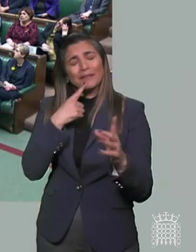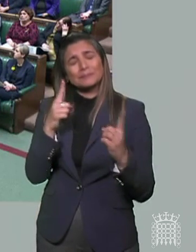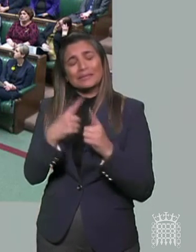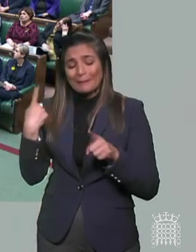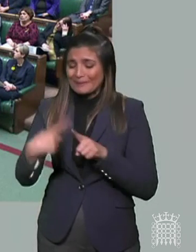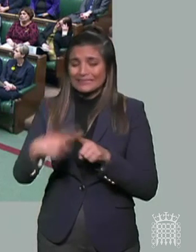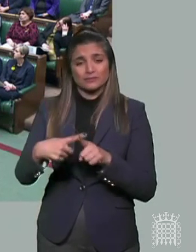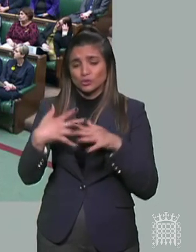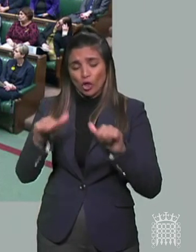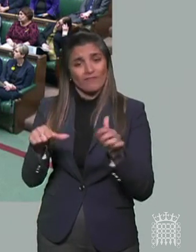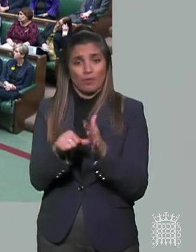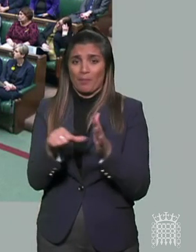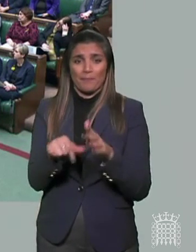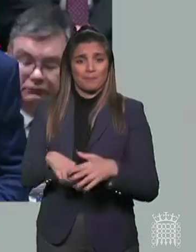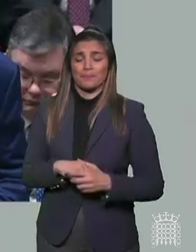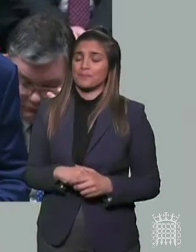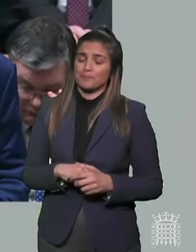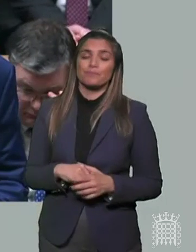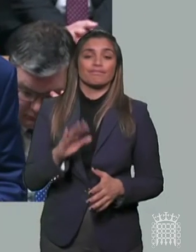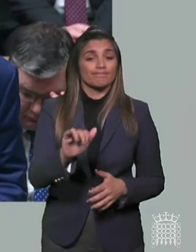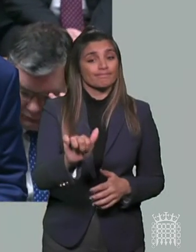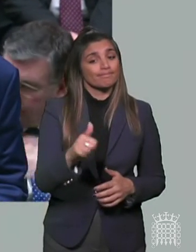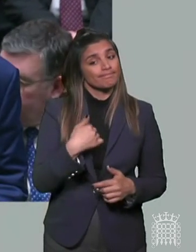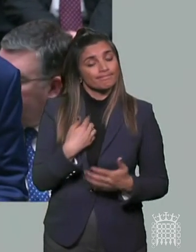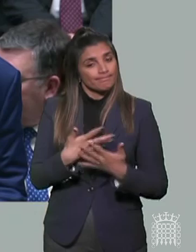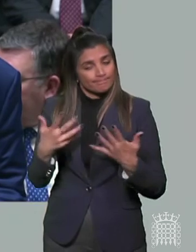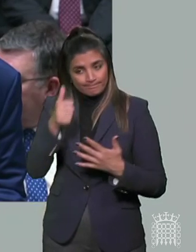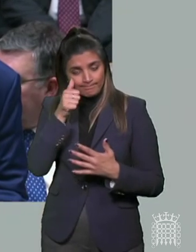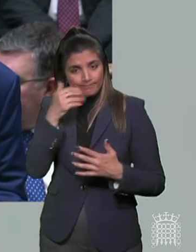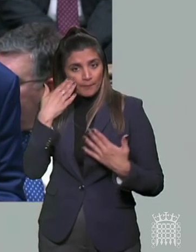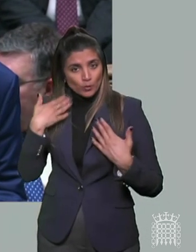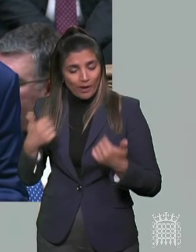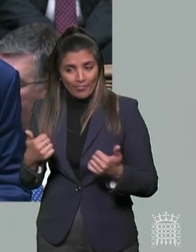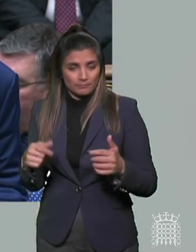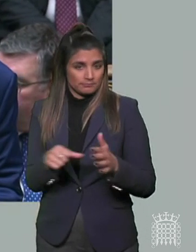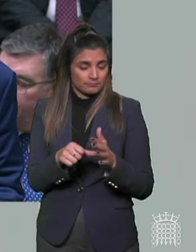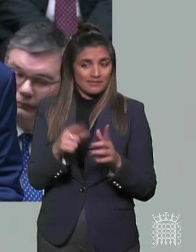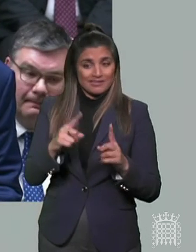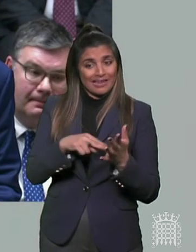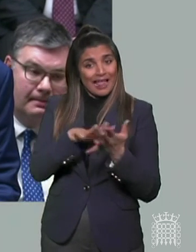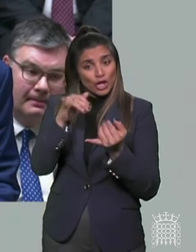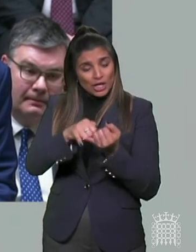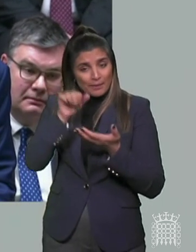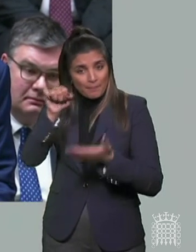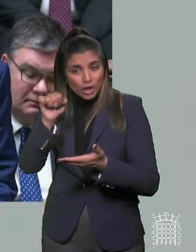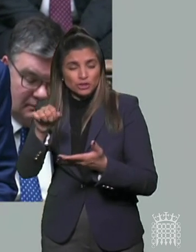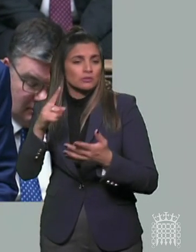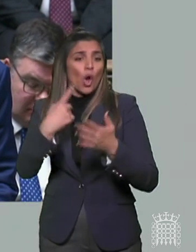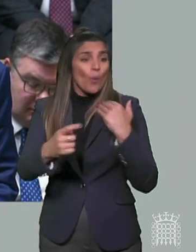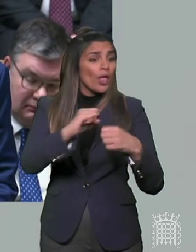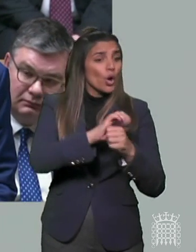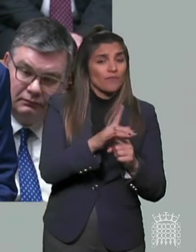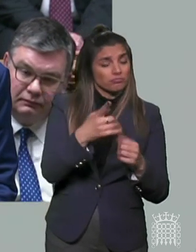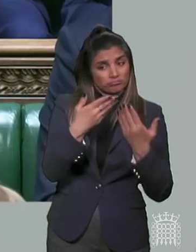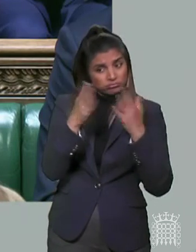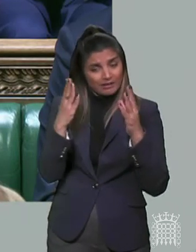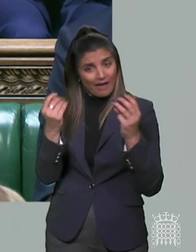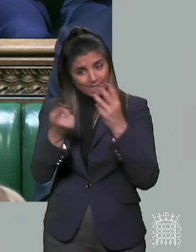We have put a huge amount into both mental health and the wider NHS budget, not just on covid, but to respond to the wider issues.